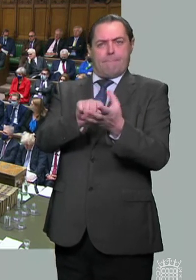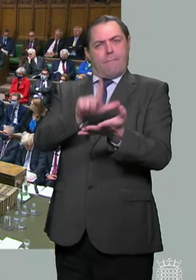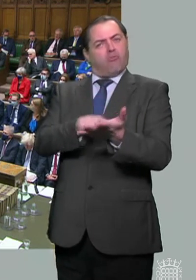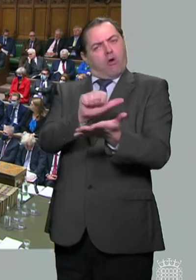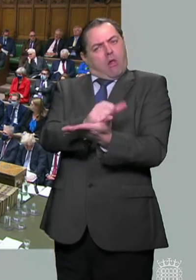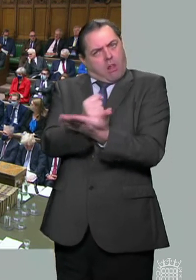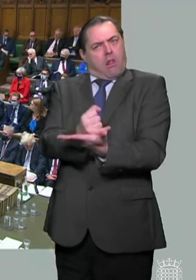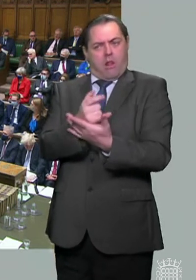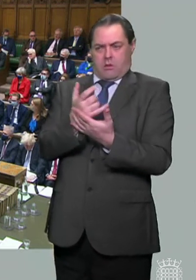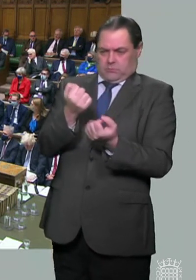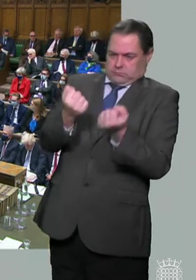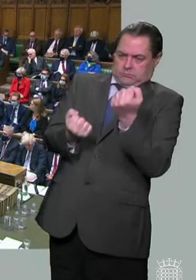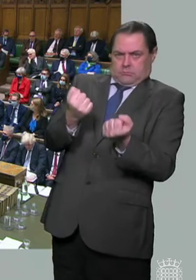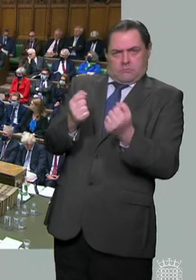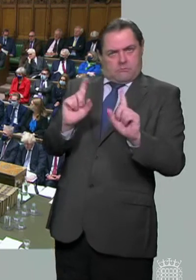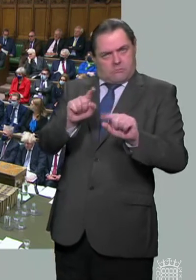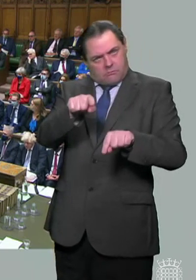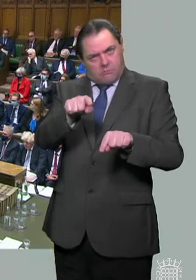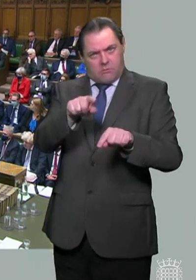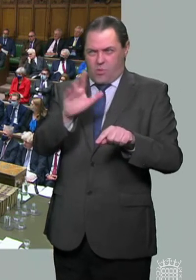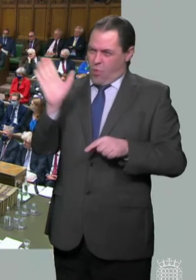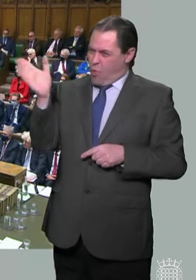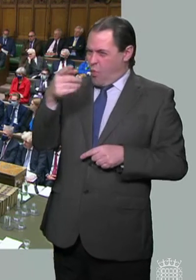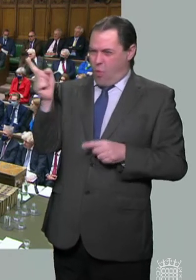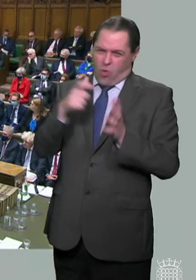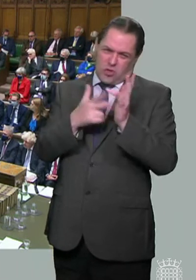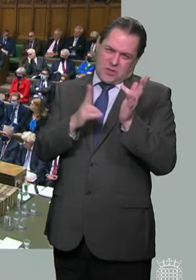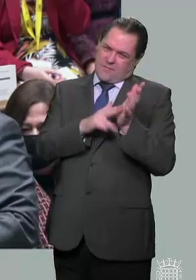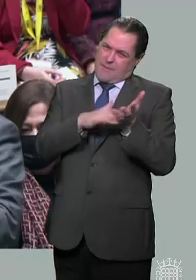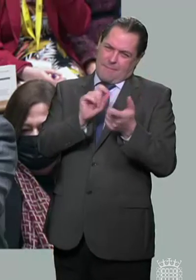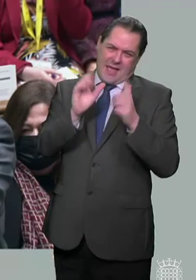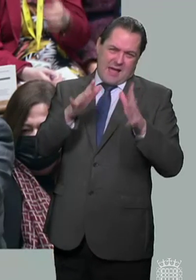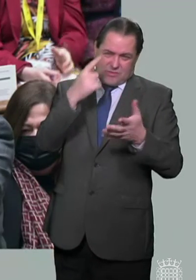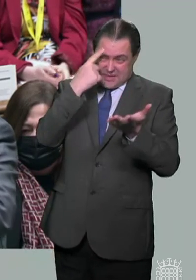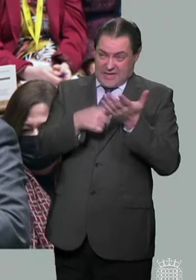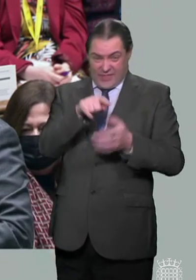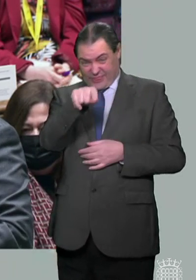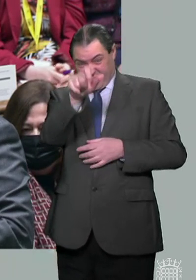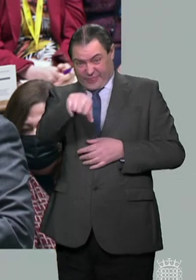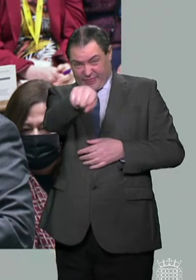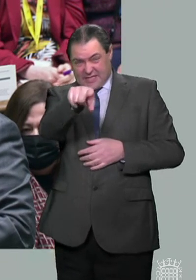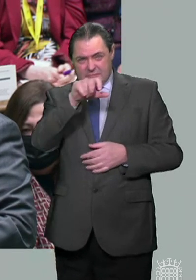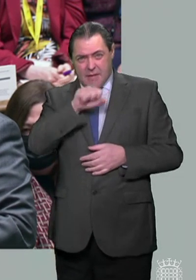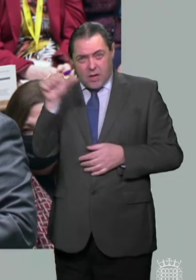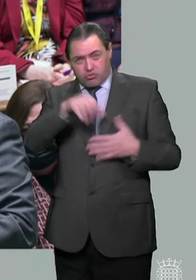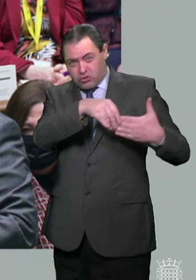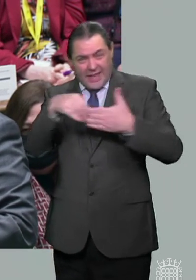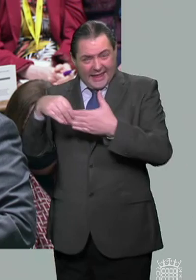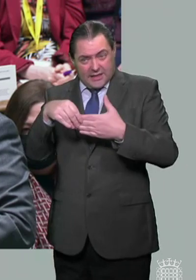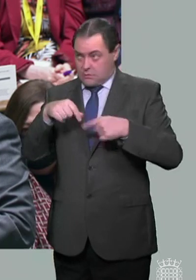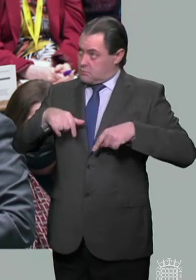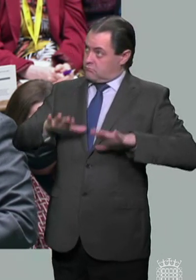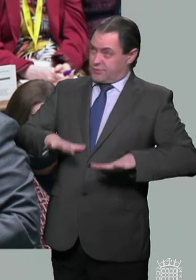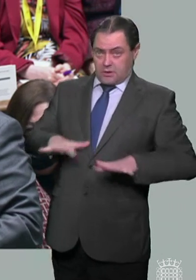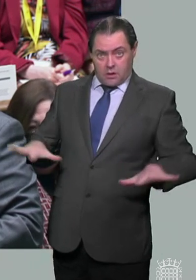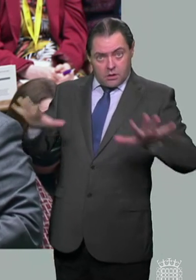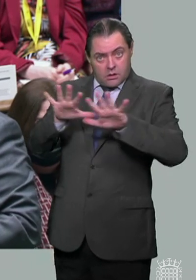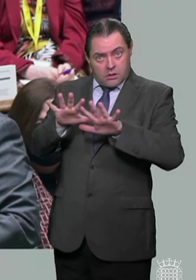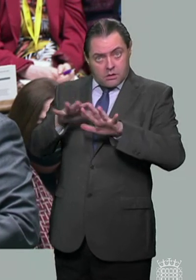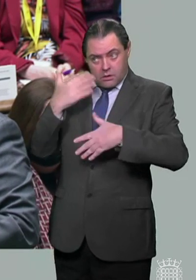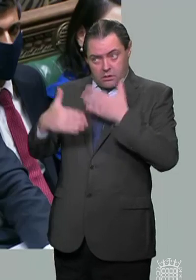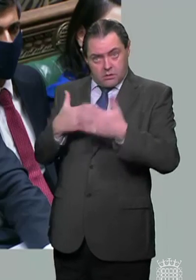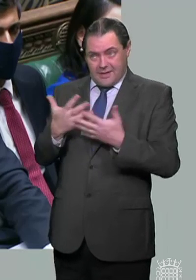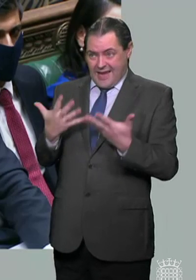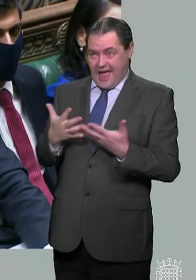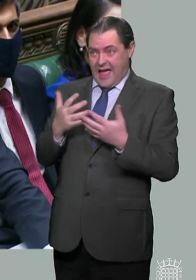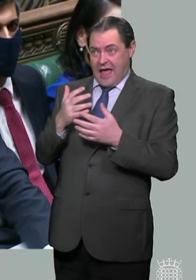Every Member on the Conservative Benches must now decide: is this the man to lead these islands when lives are at stake?